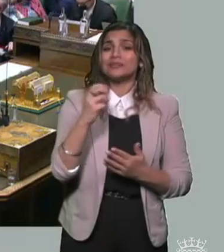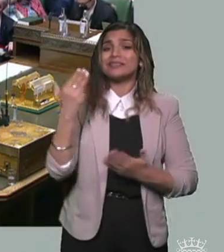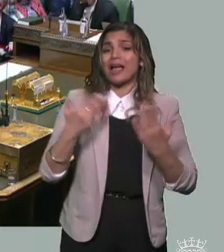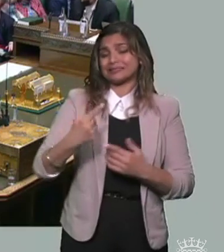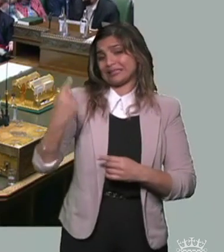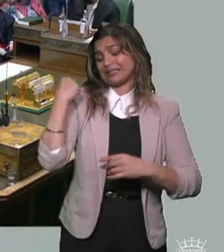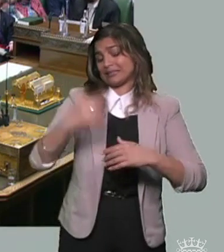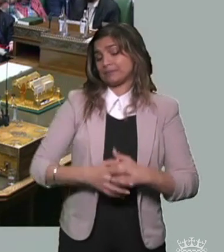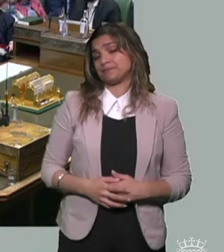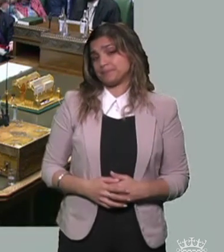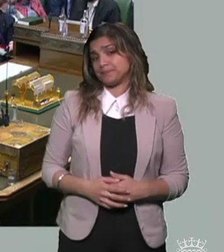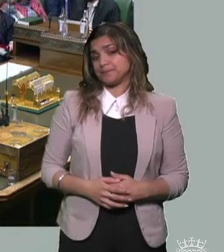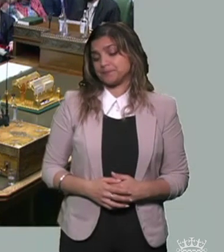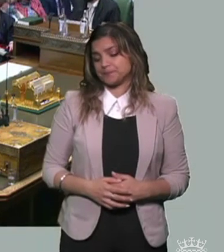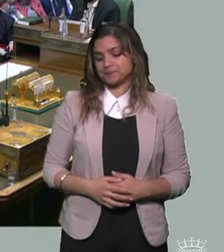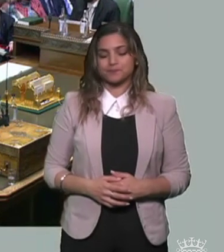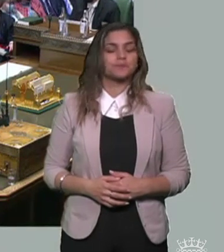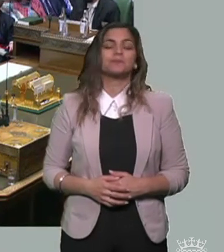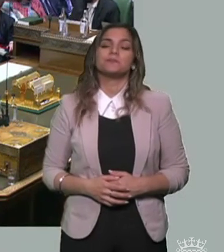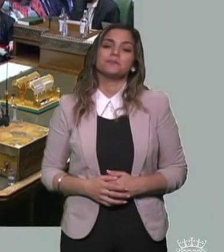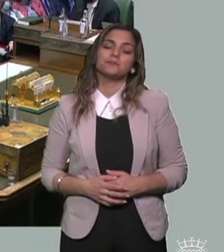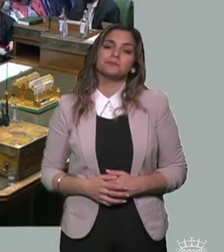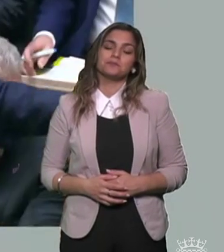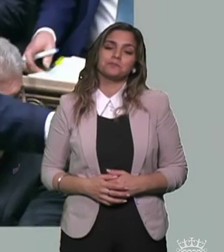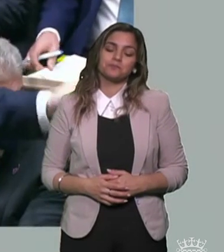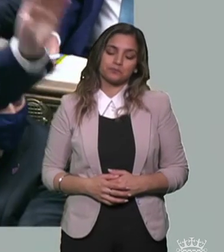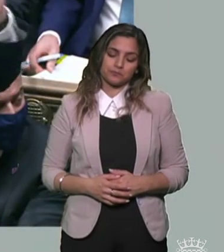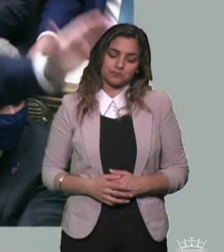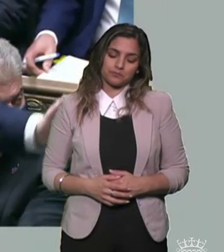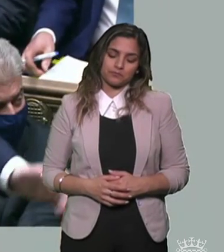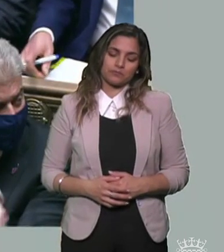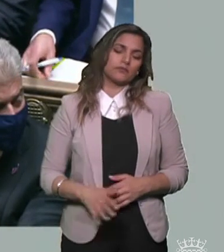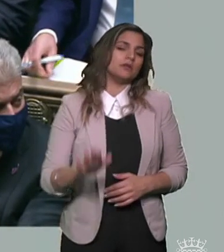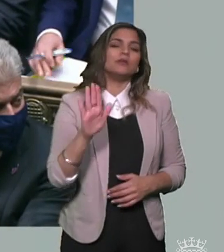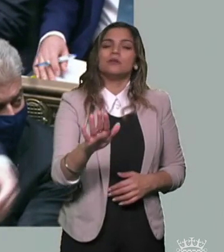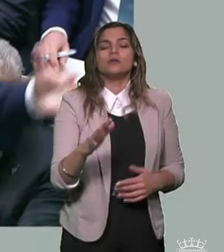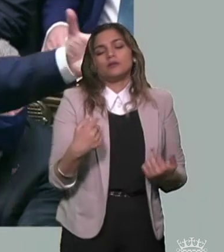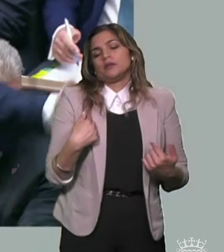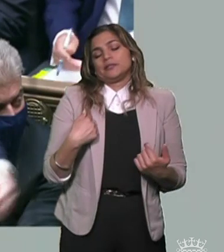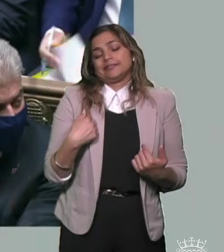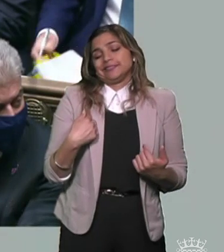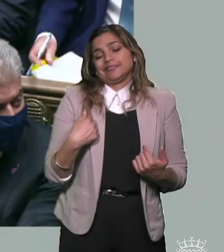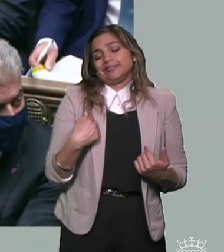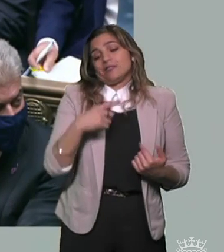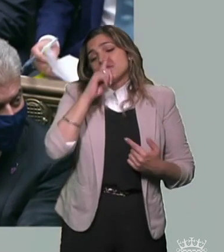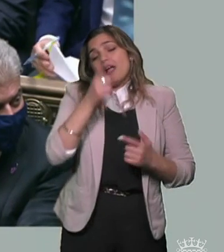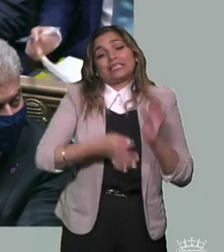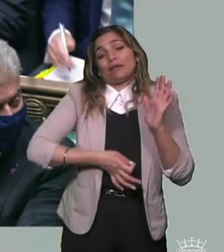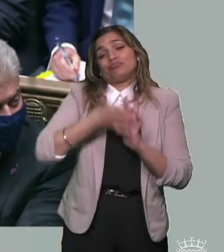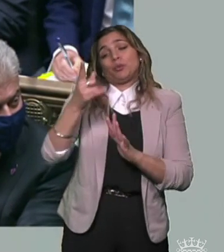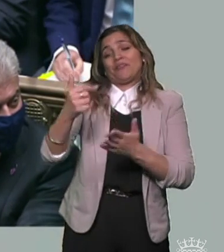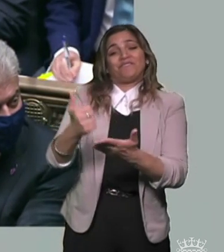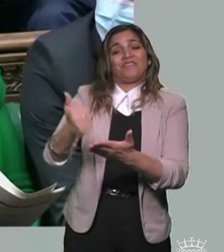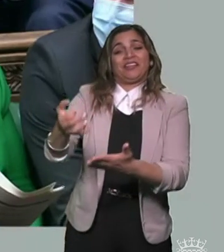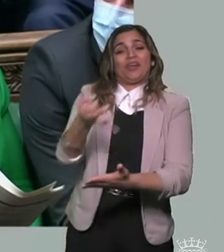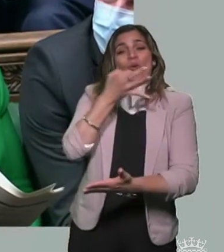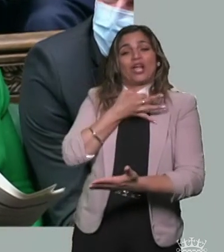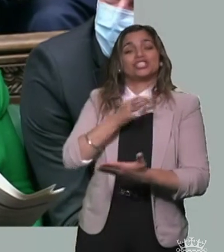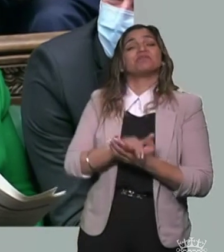I really cannot improve on that brilliant question.